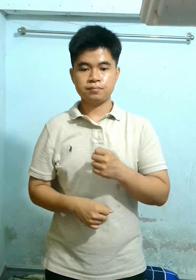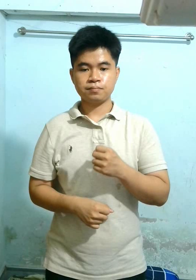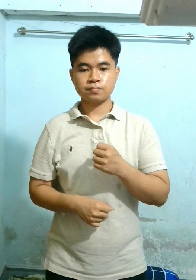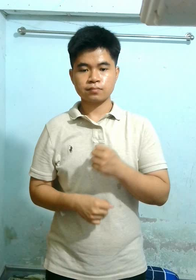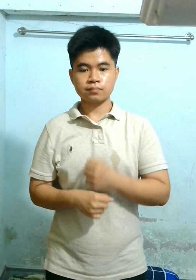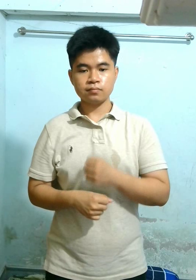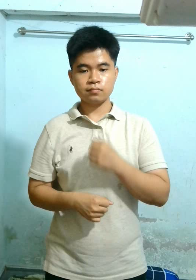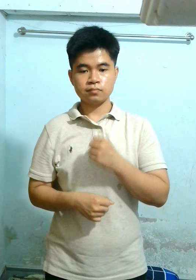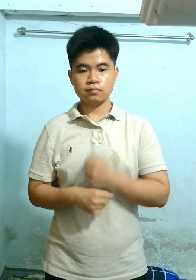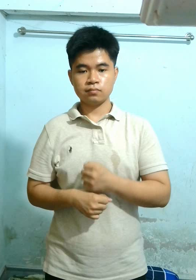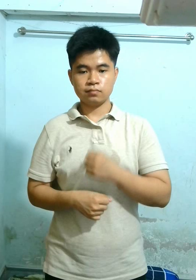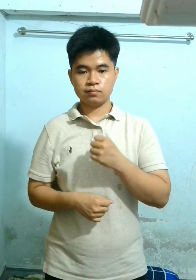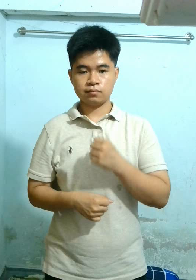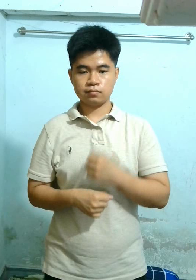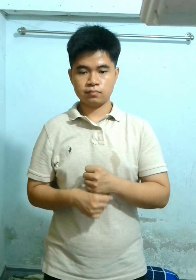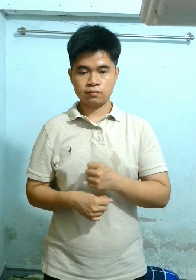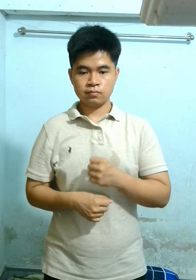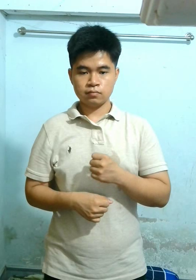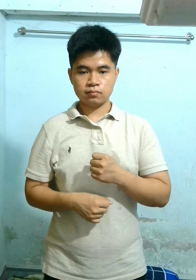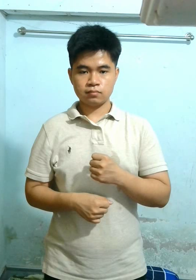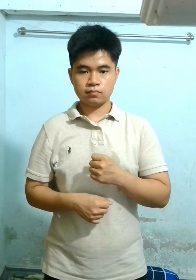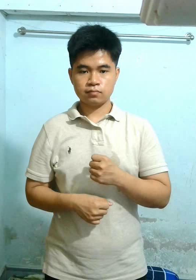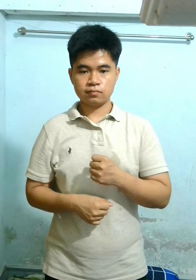cong viec